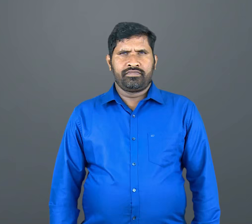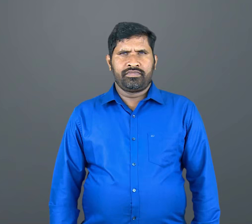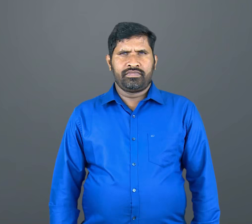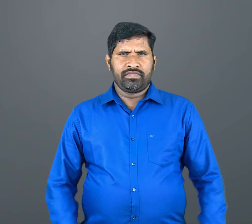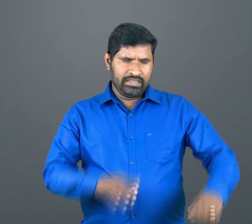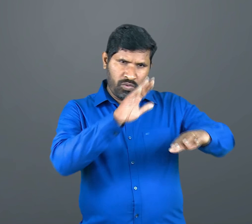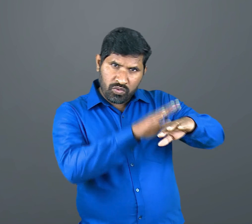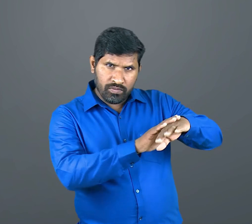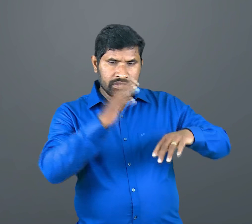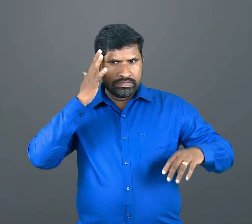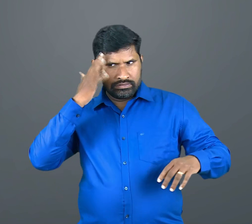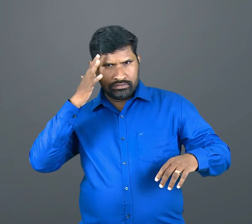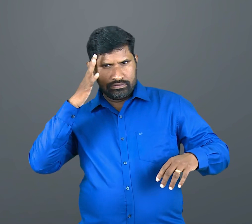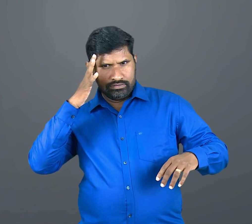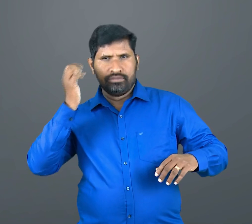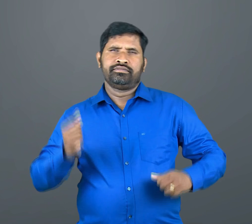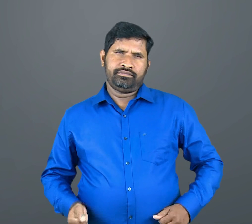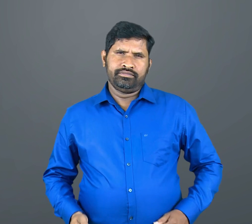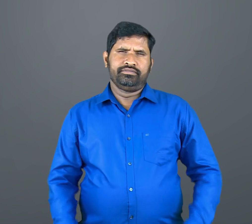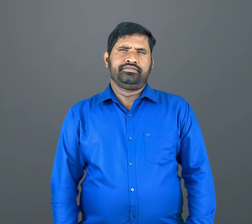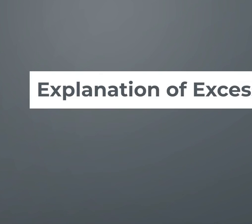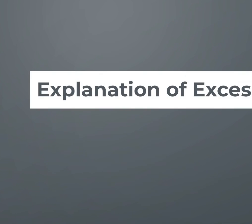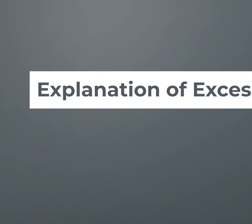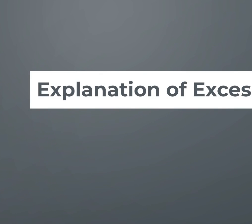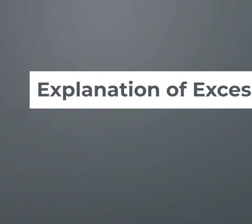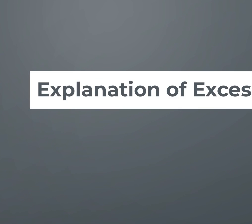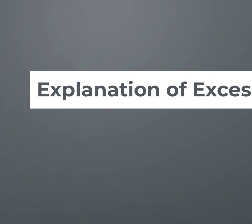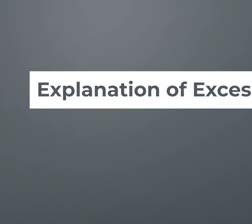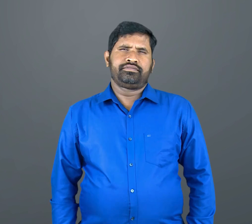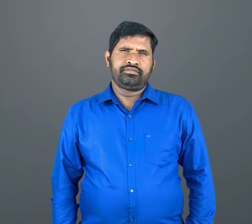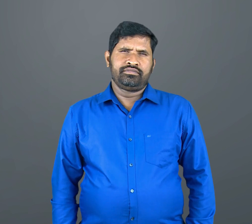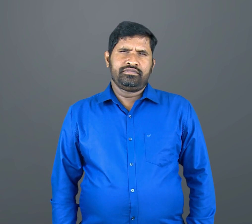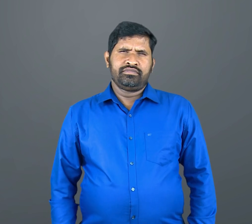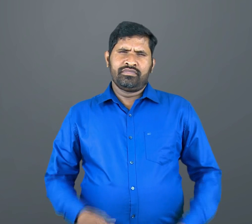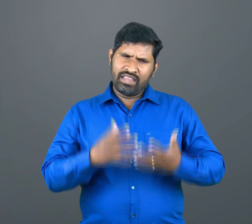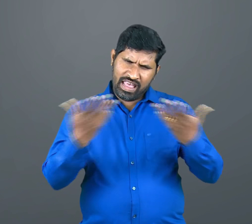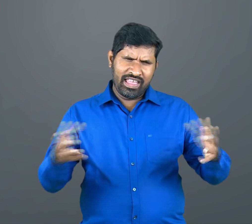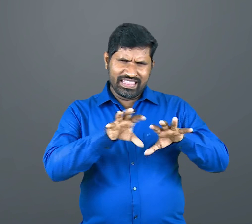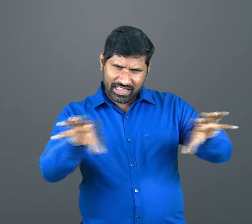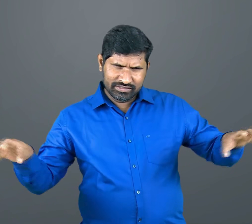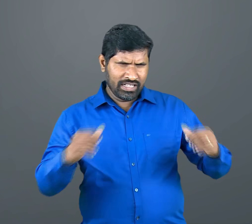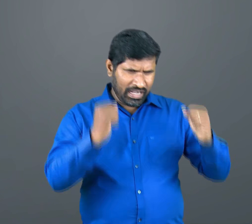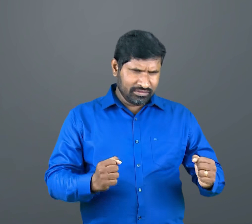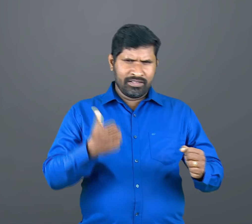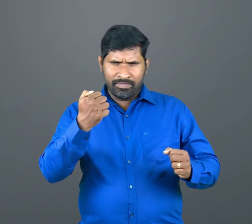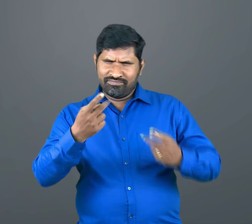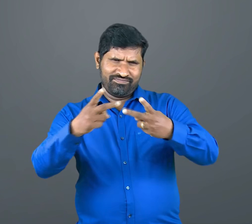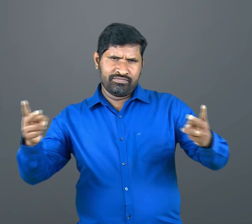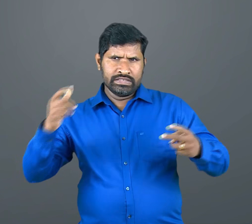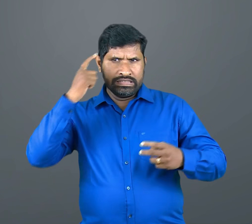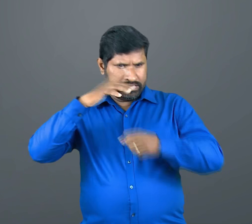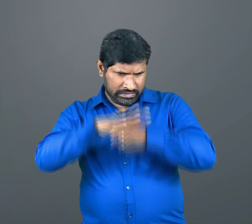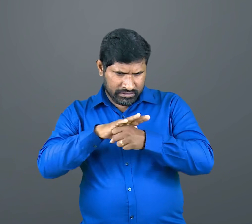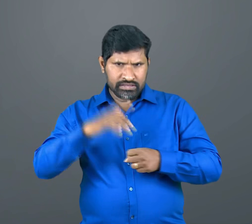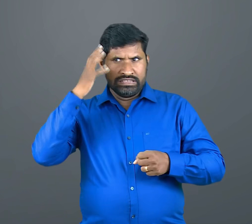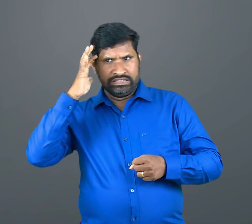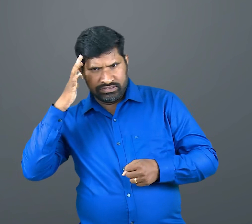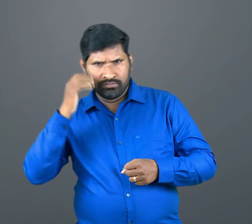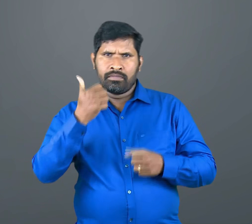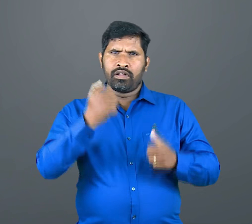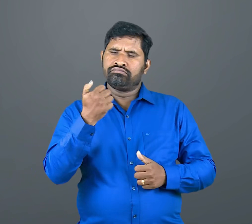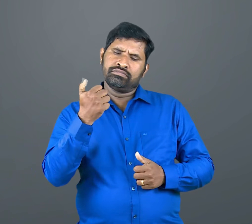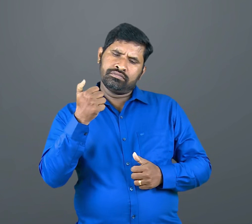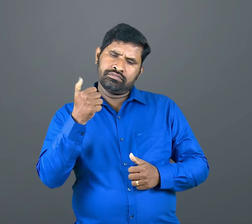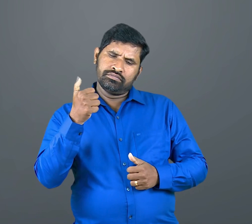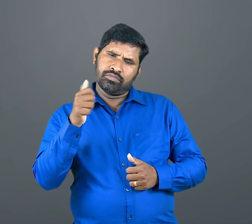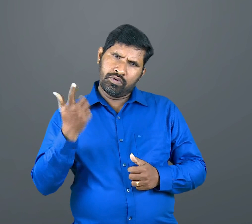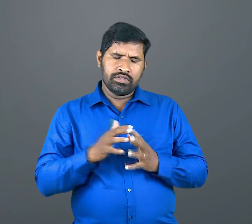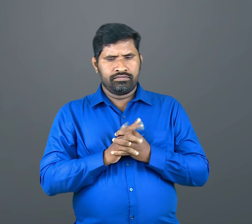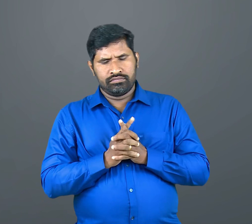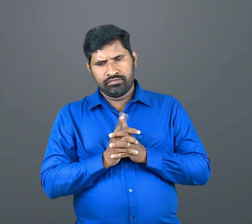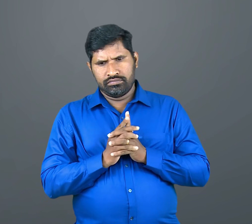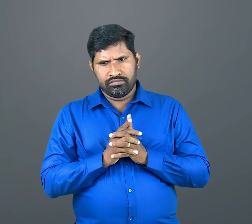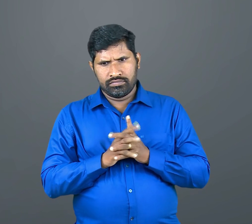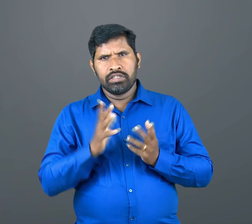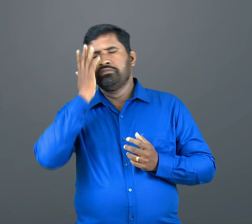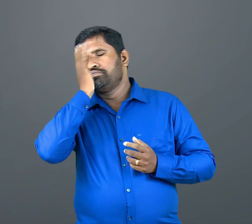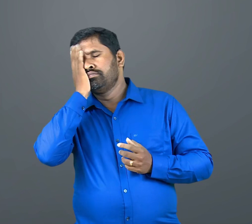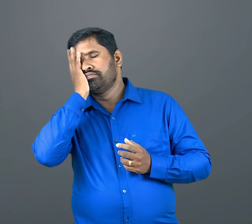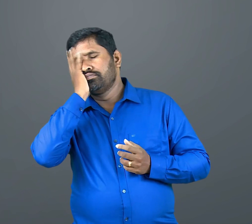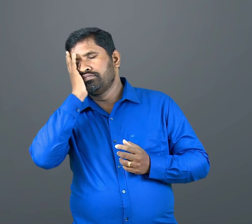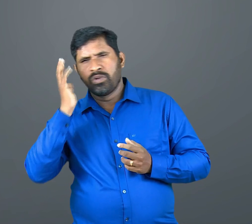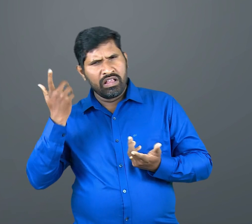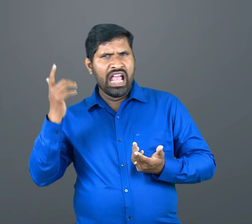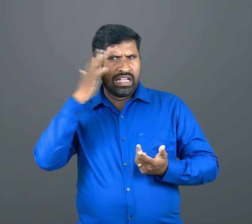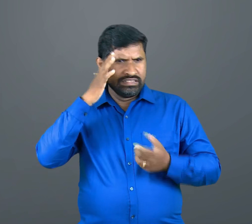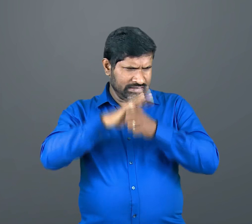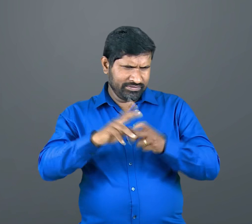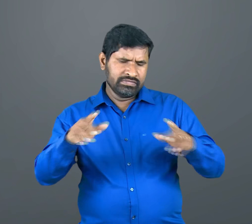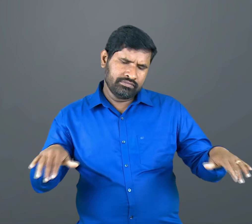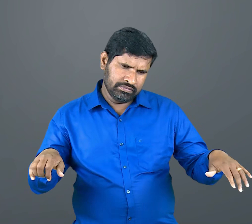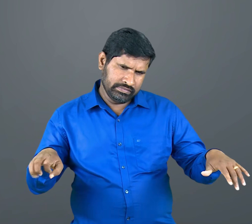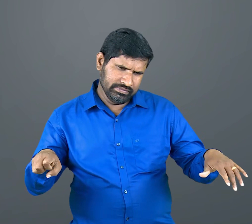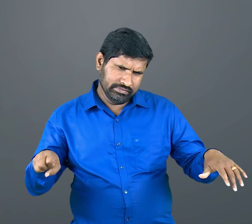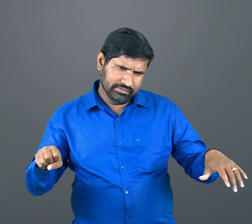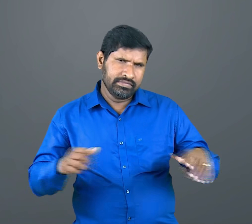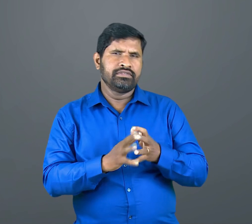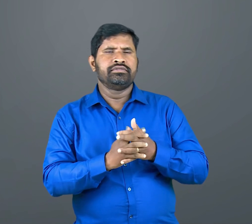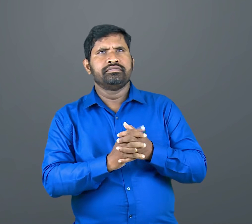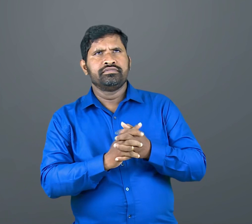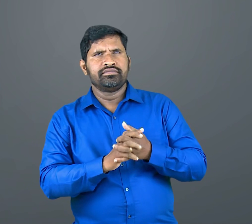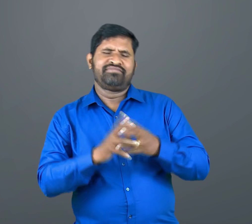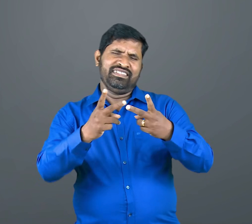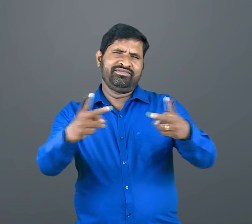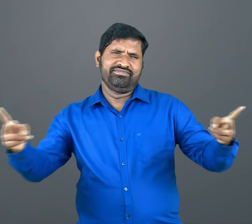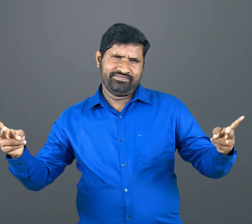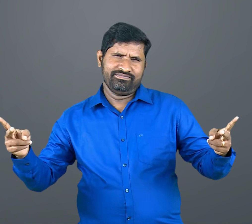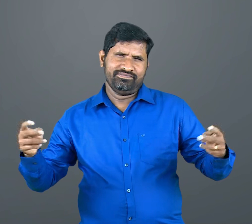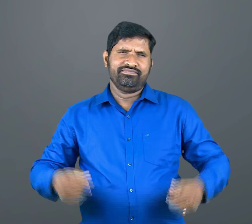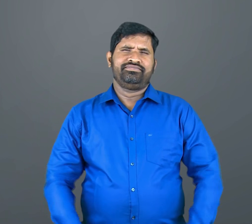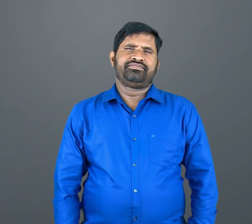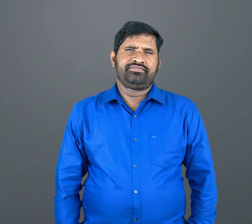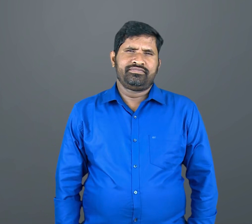Excessive touching